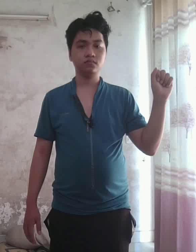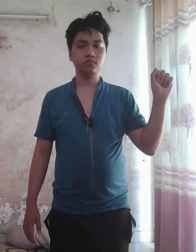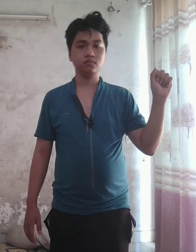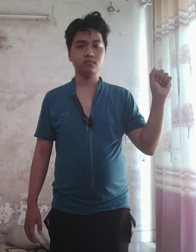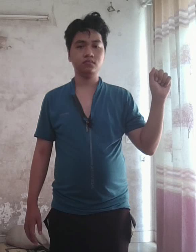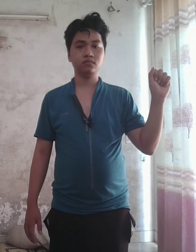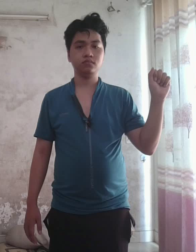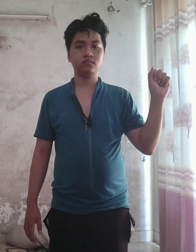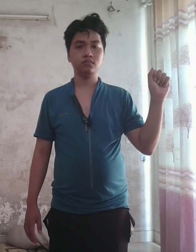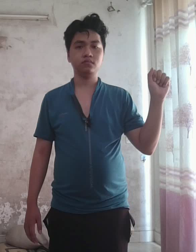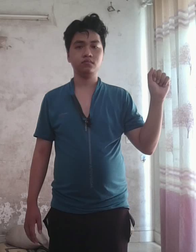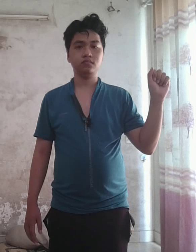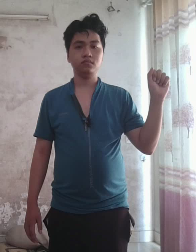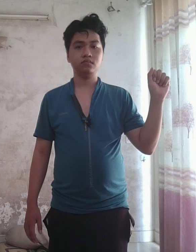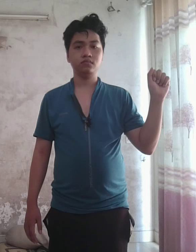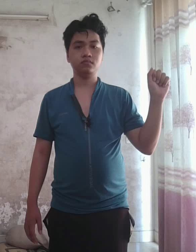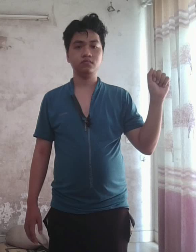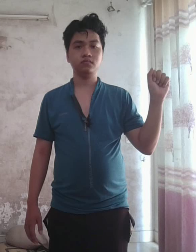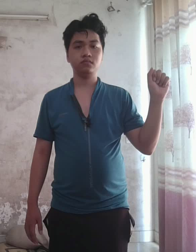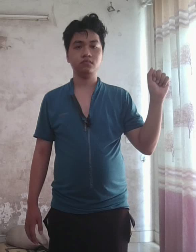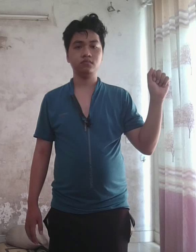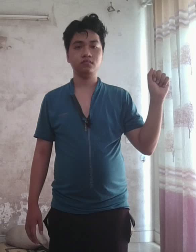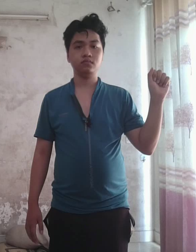a